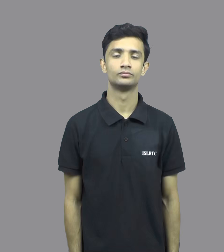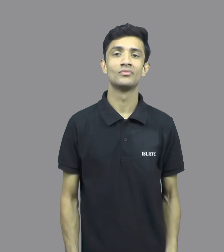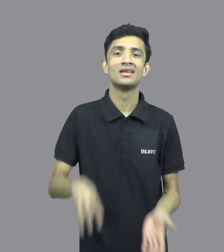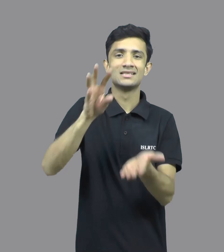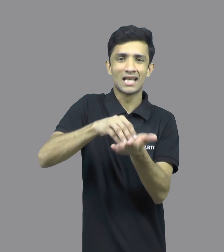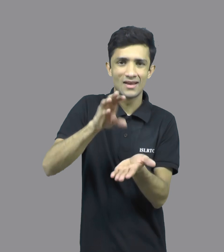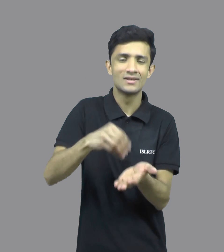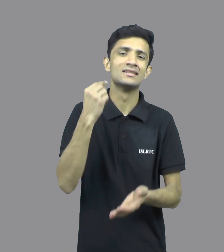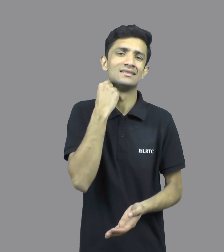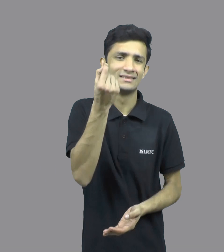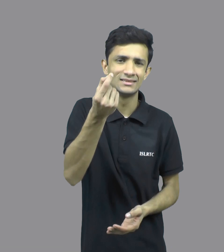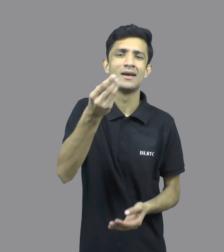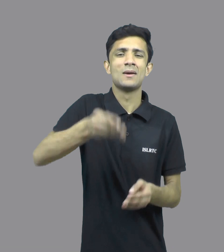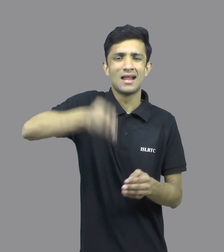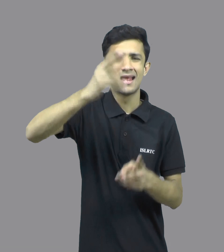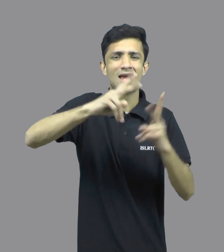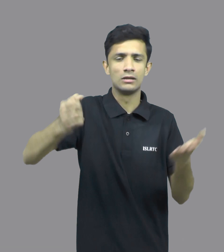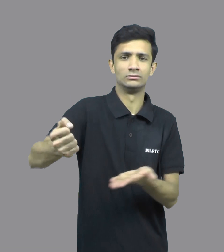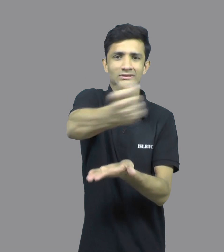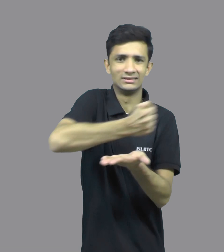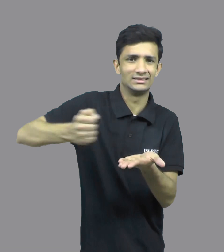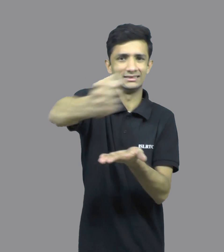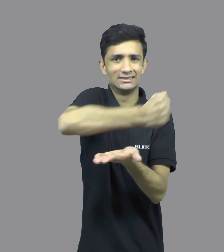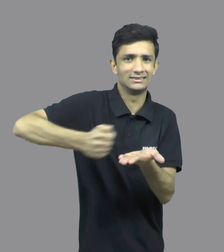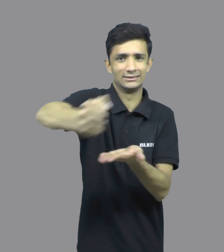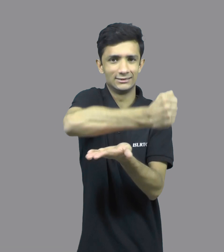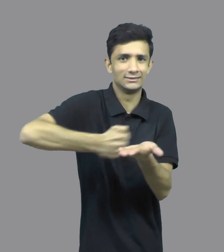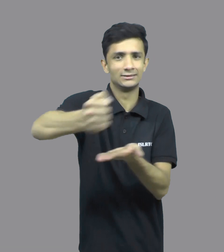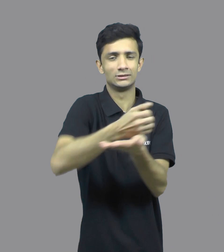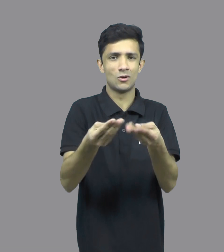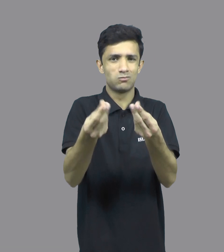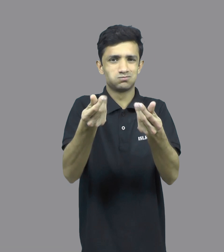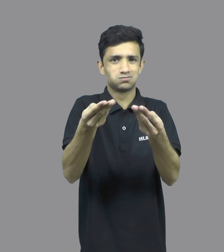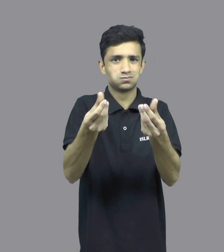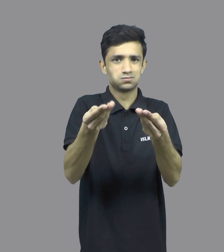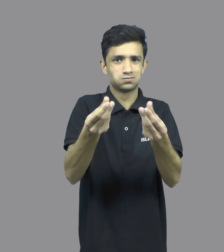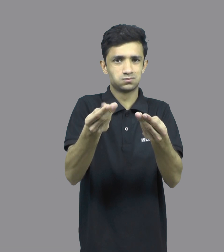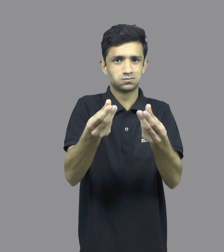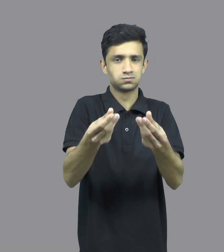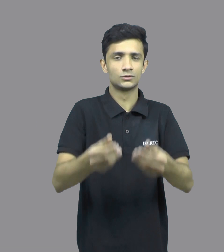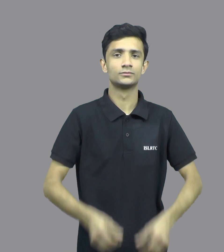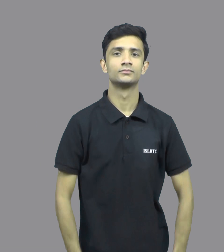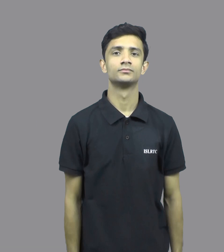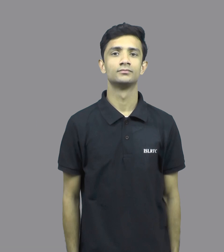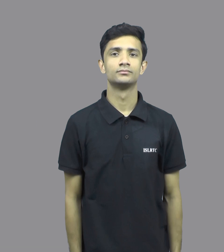Flour